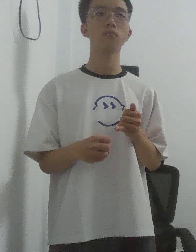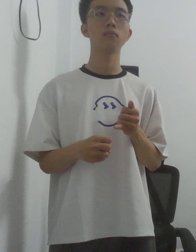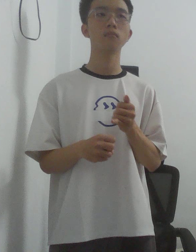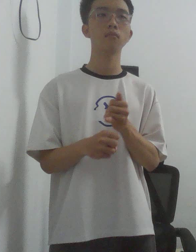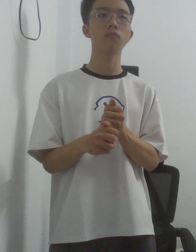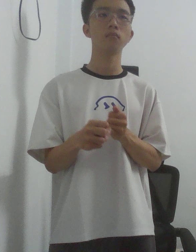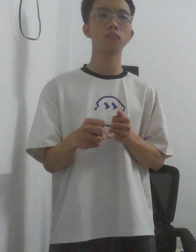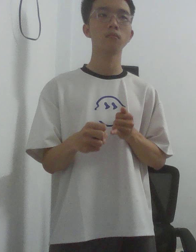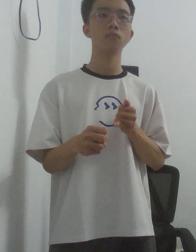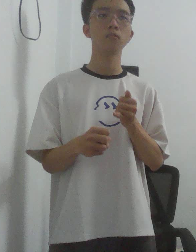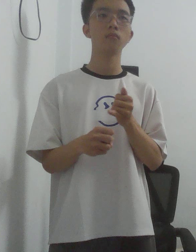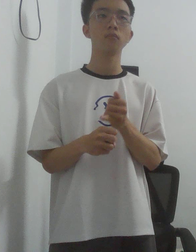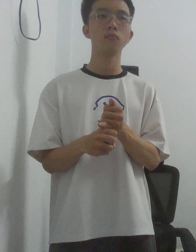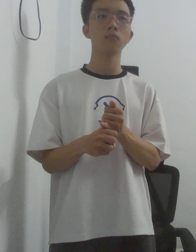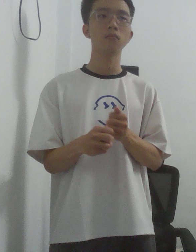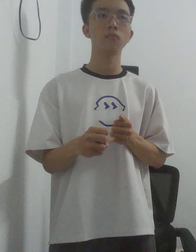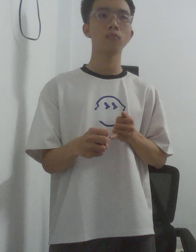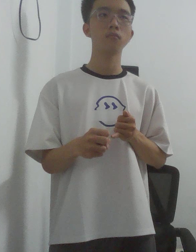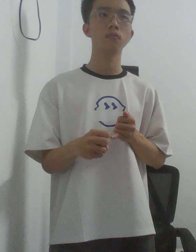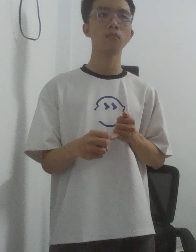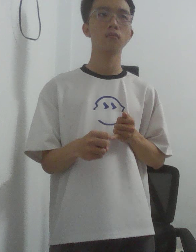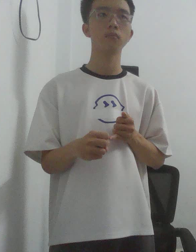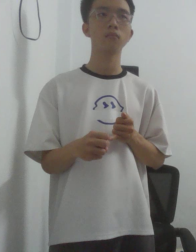cuoi nam